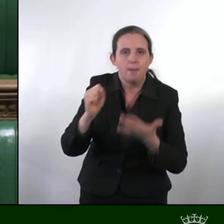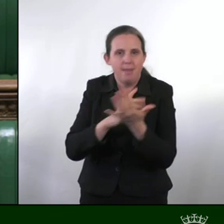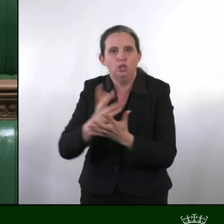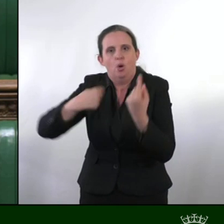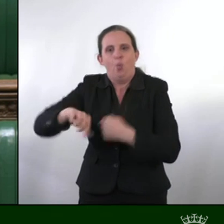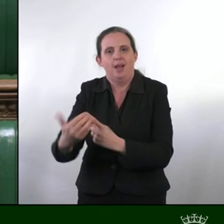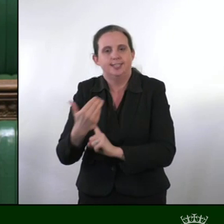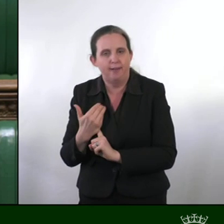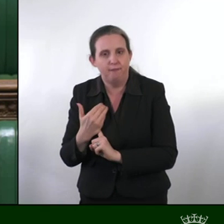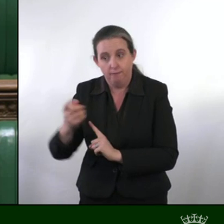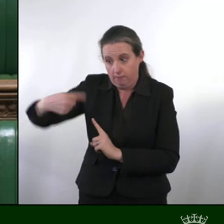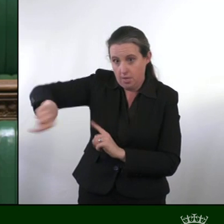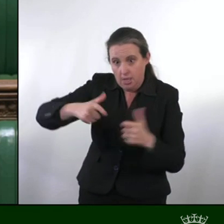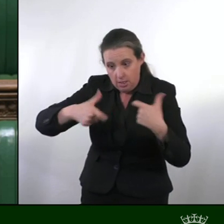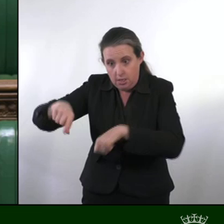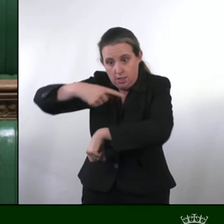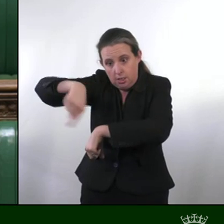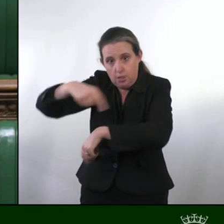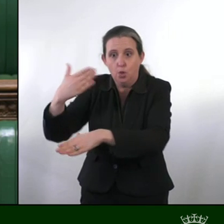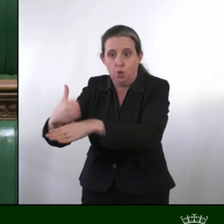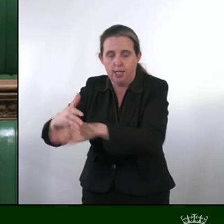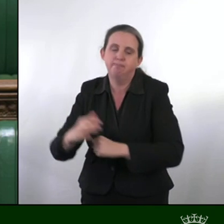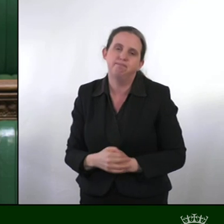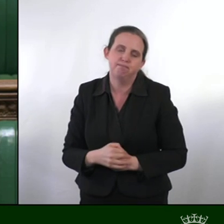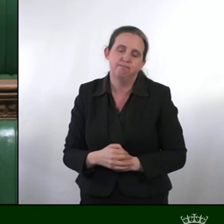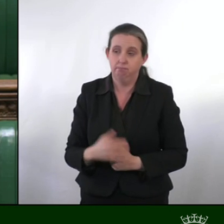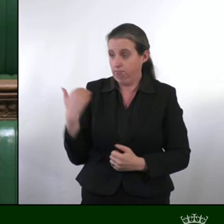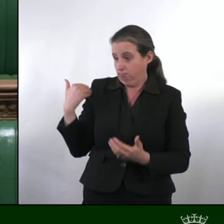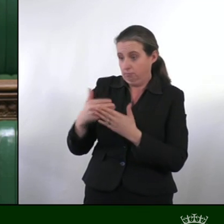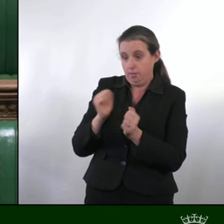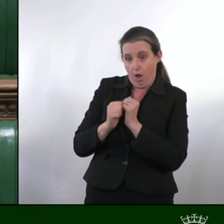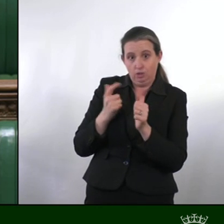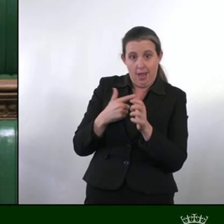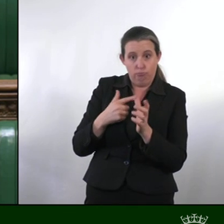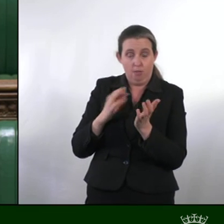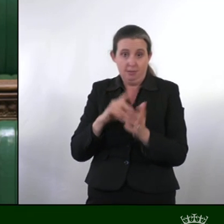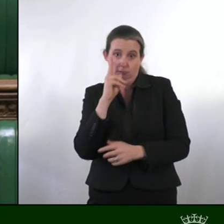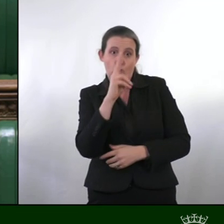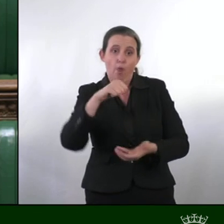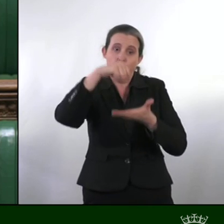Earlier this year, the Chancellor stood on his doorstep and clapped for key workers.